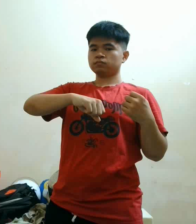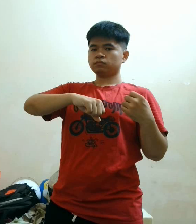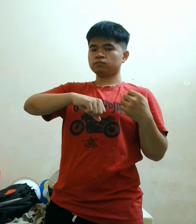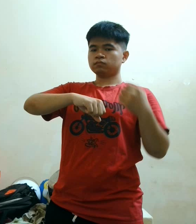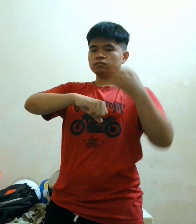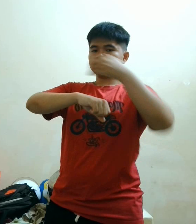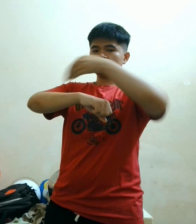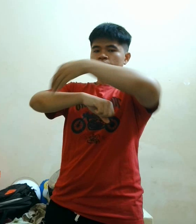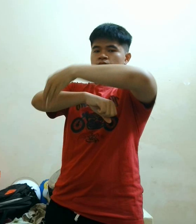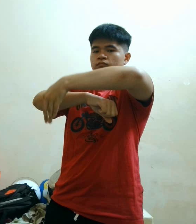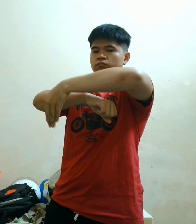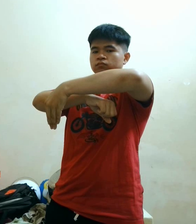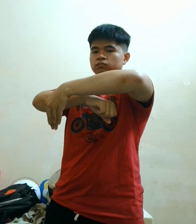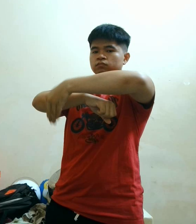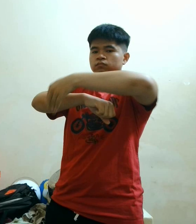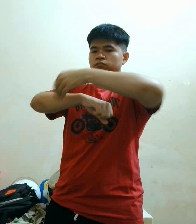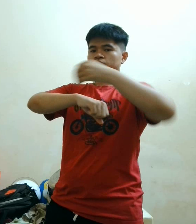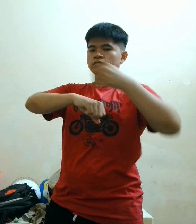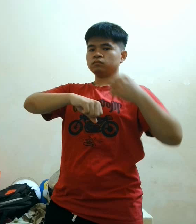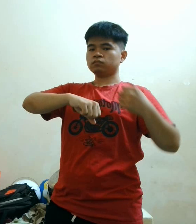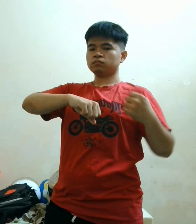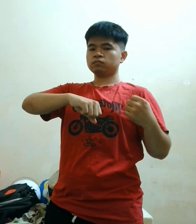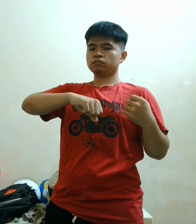buoi chieu